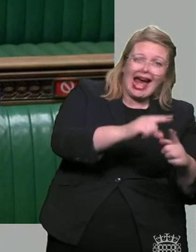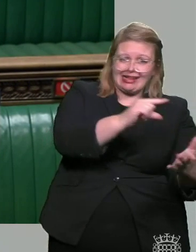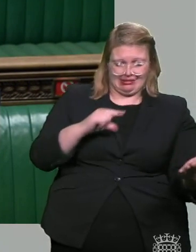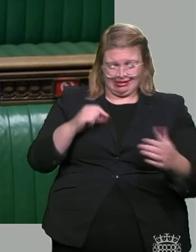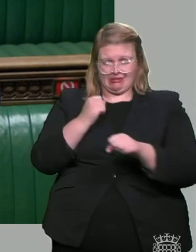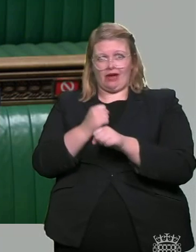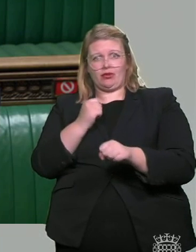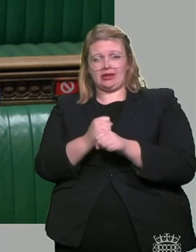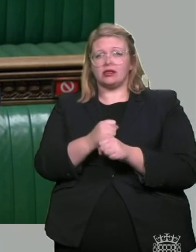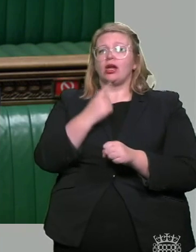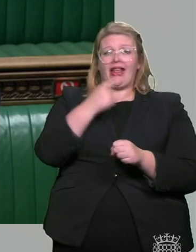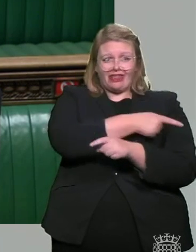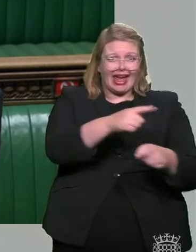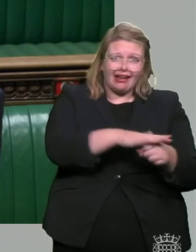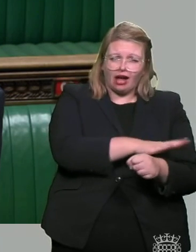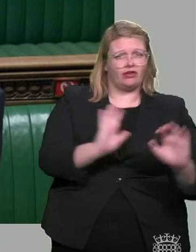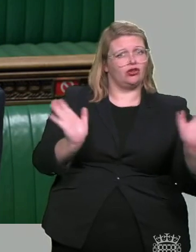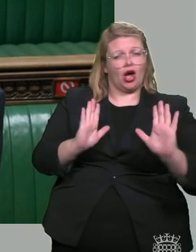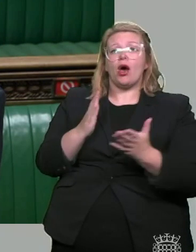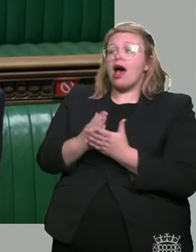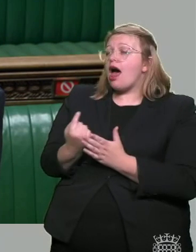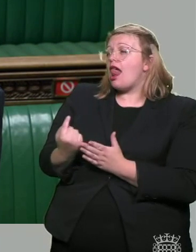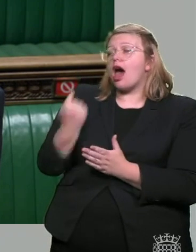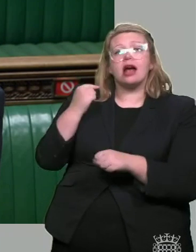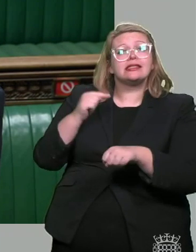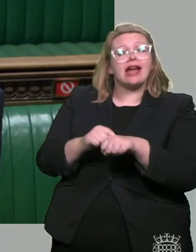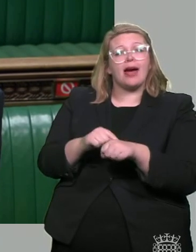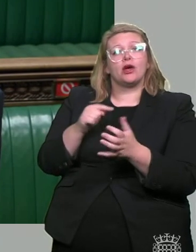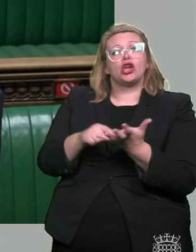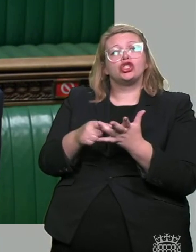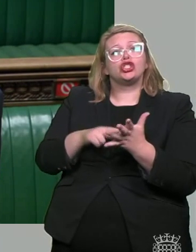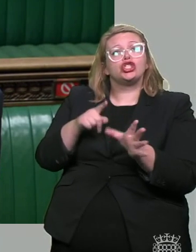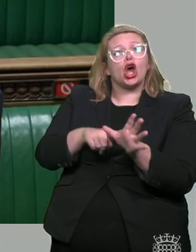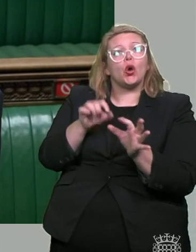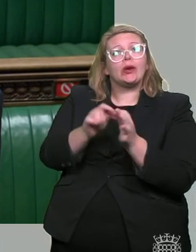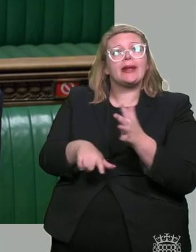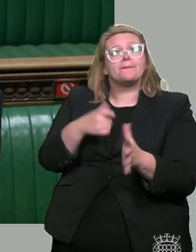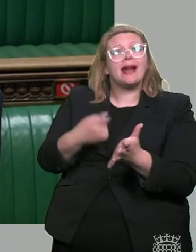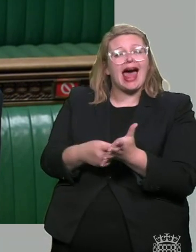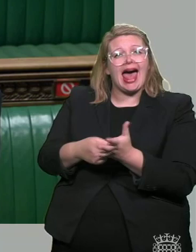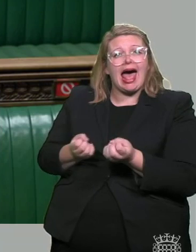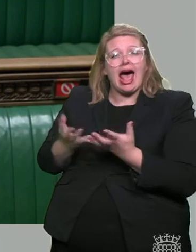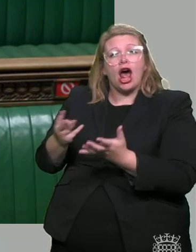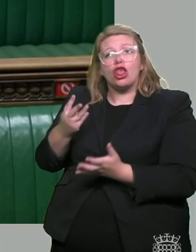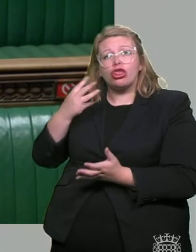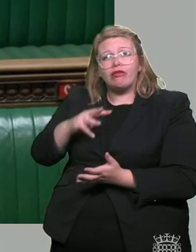10 Downing Street, it was under the previous Labour Government that I think Tony Blair racked up a bill of £350,000.